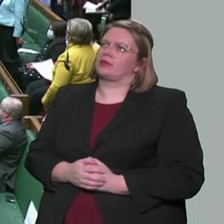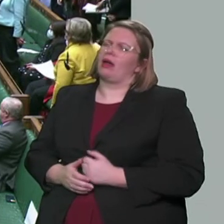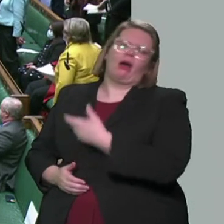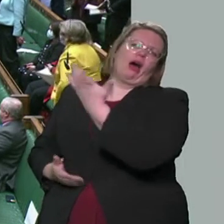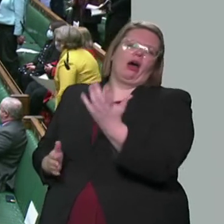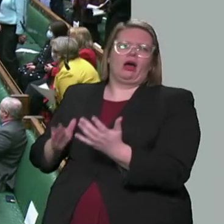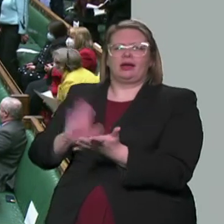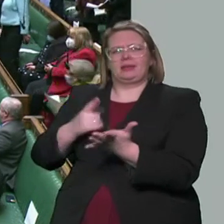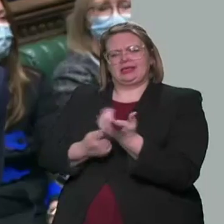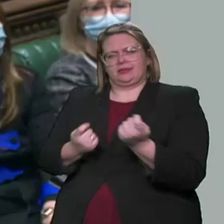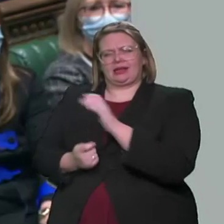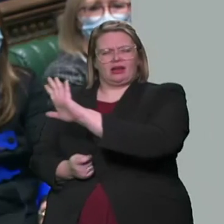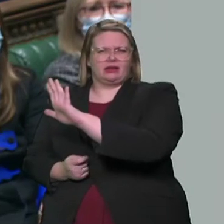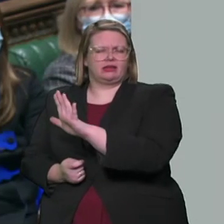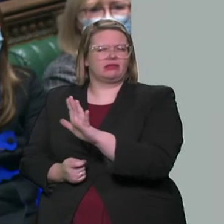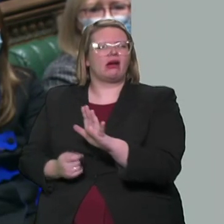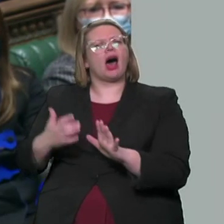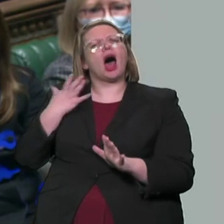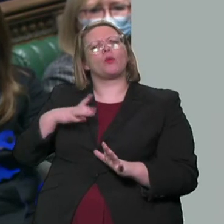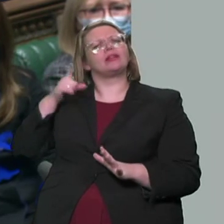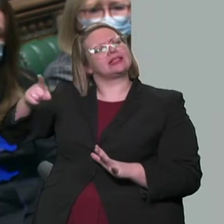I think the right honourable Gentleman should take back what he said.